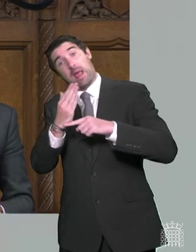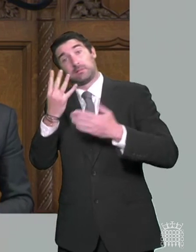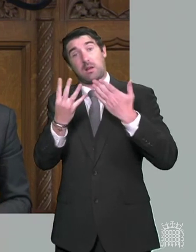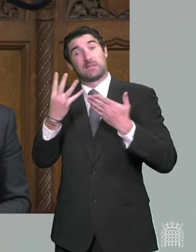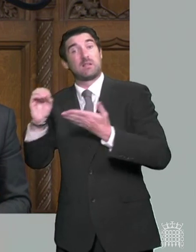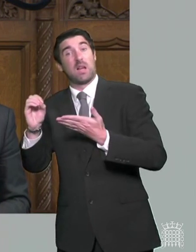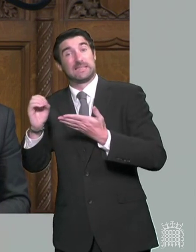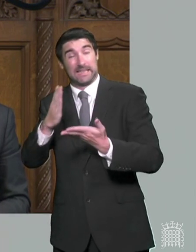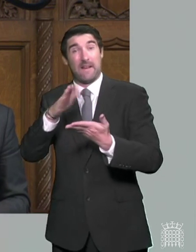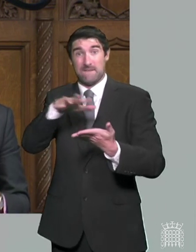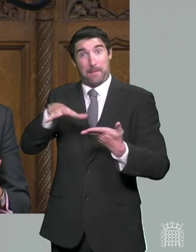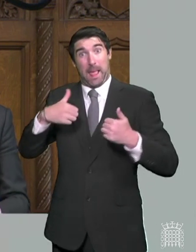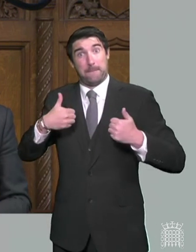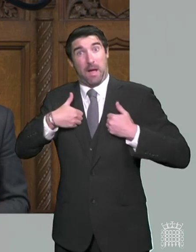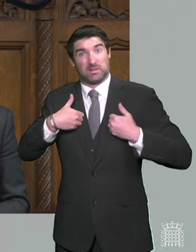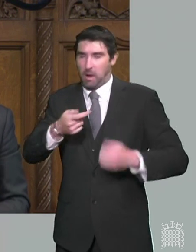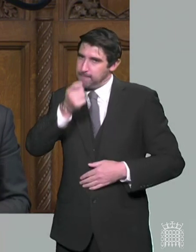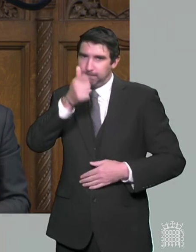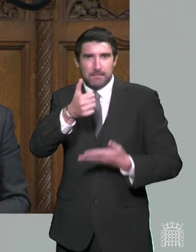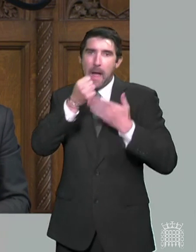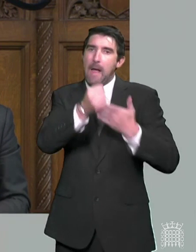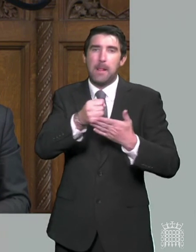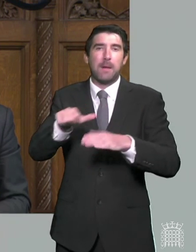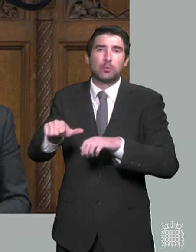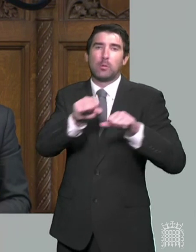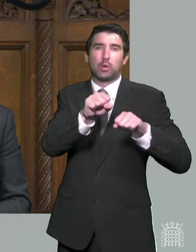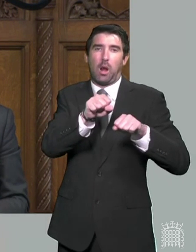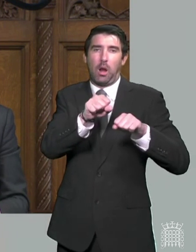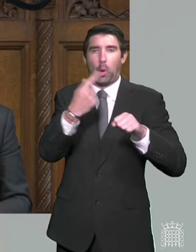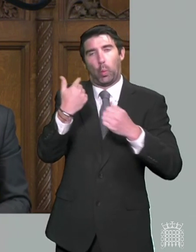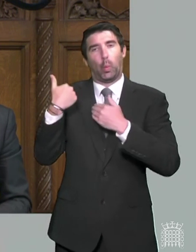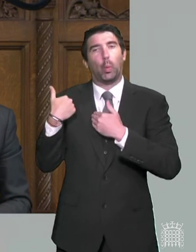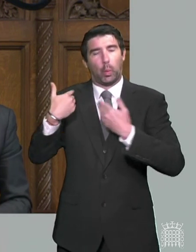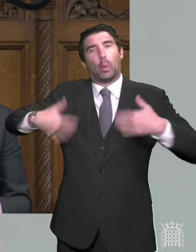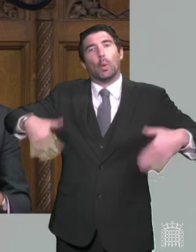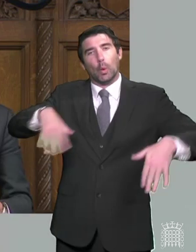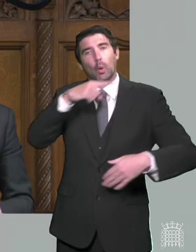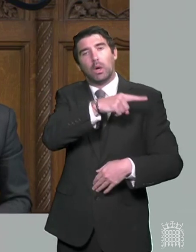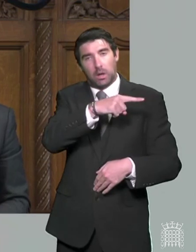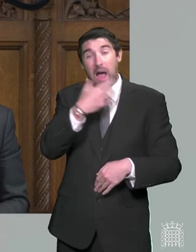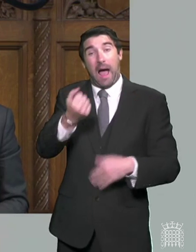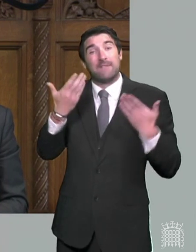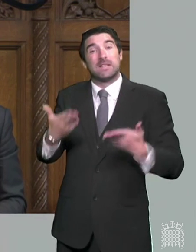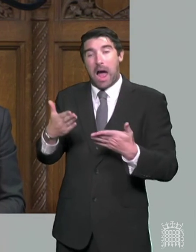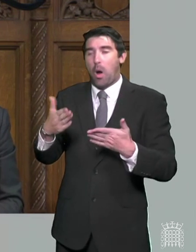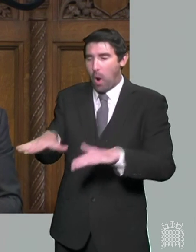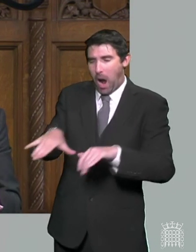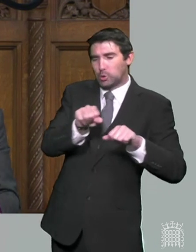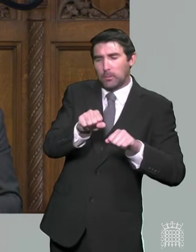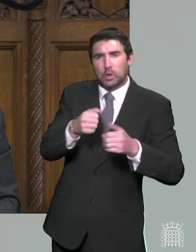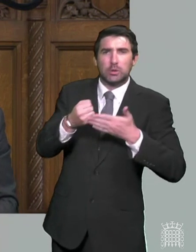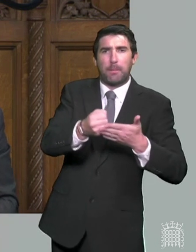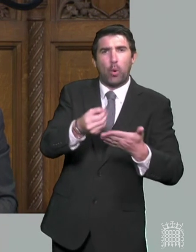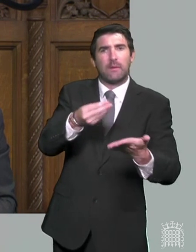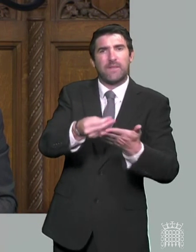Efforts since, particularly the adoption support fund from 2015 onwards, have improved the situation, but, as ever, there is much more that we can do.